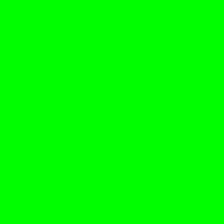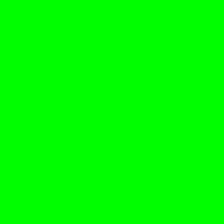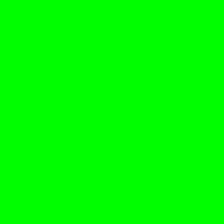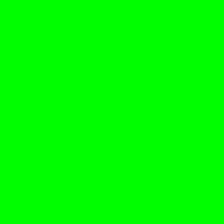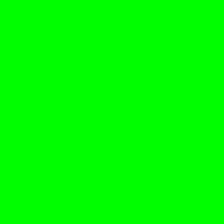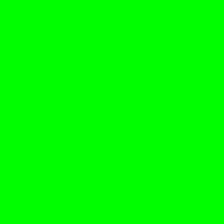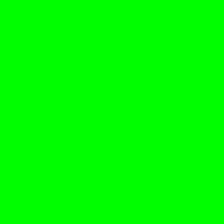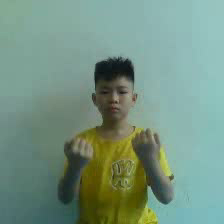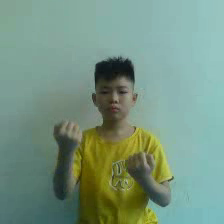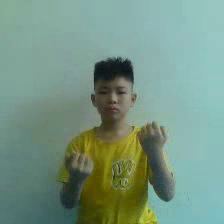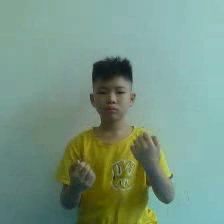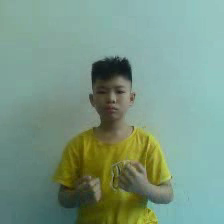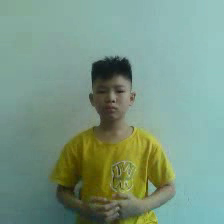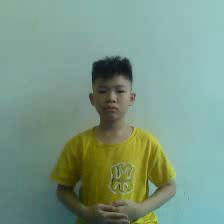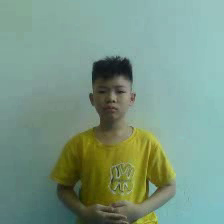Ô tô